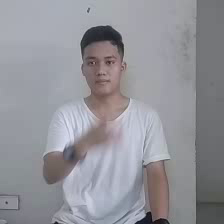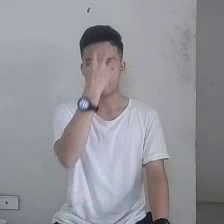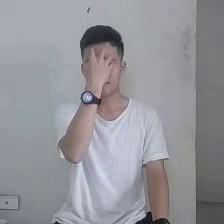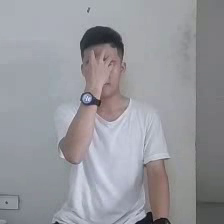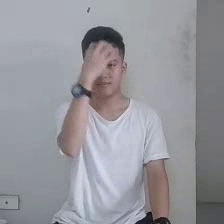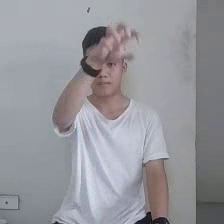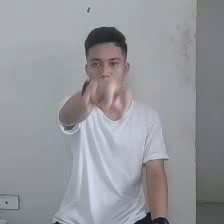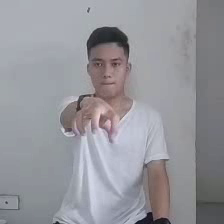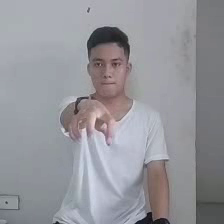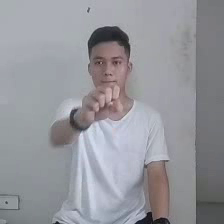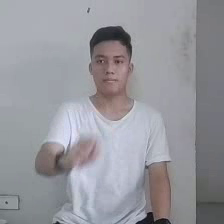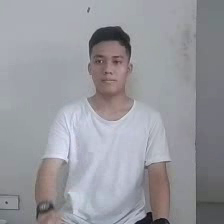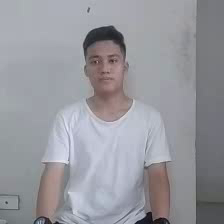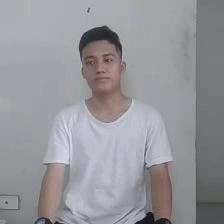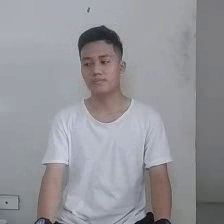Áp dụng